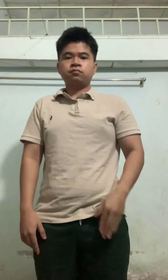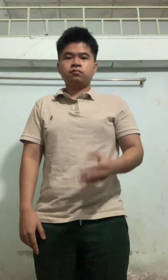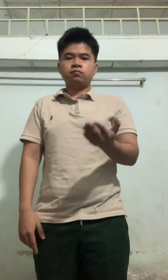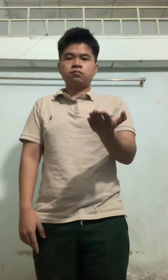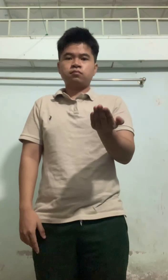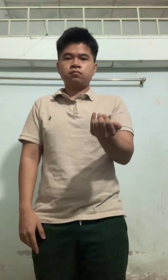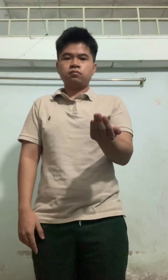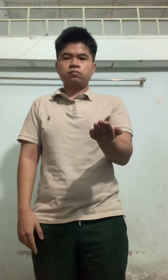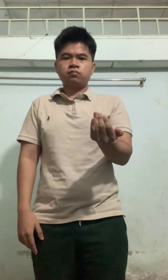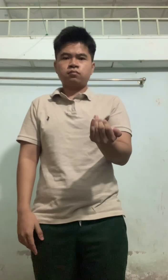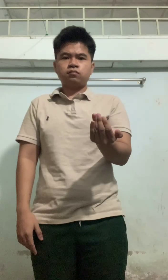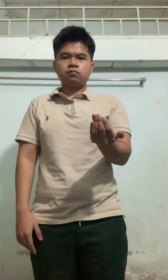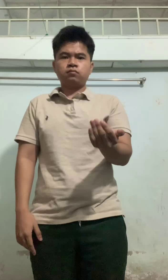yeu cau